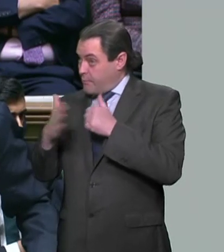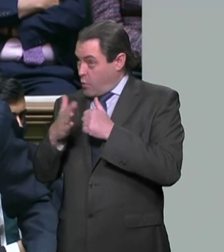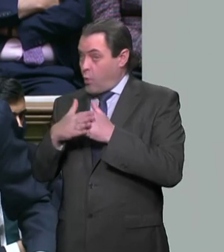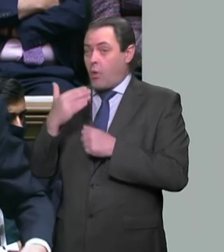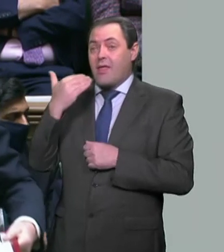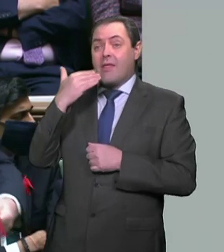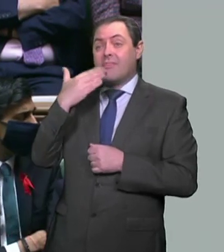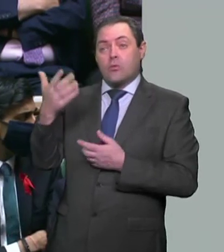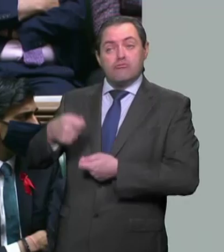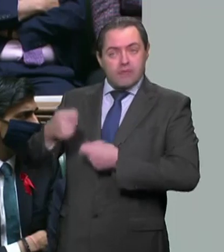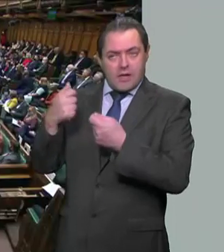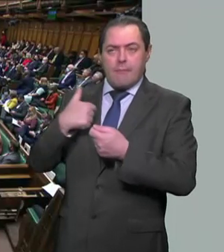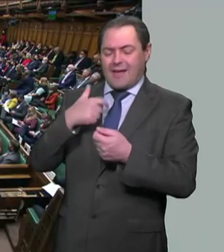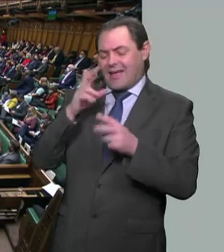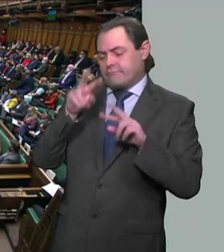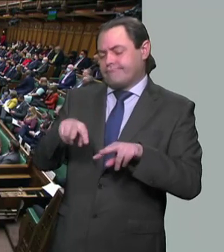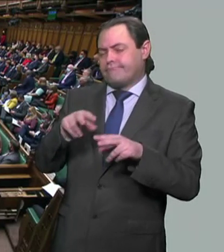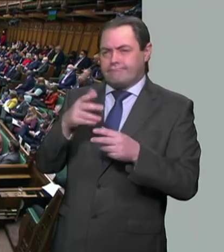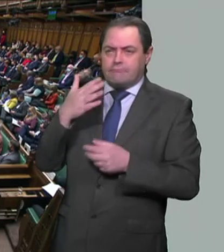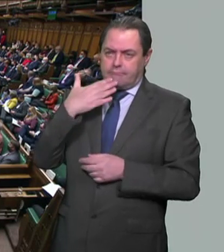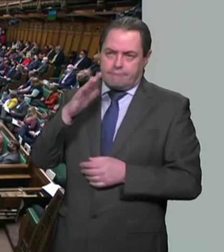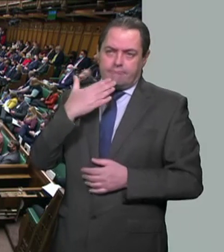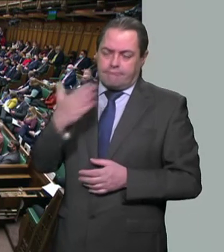I am grateful to the honourable Lady for raising this.